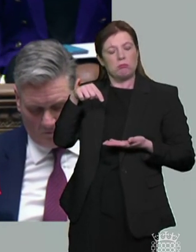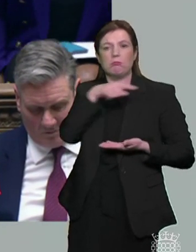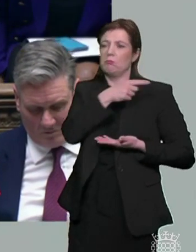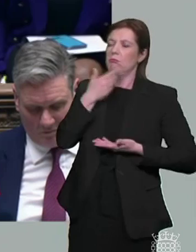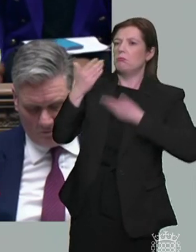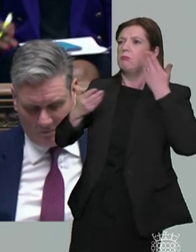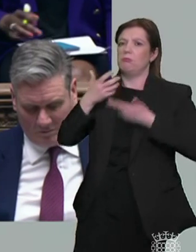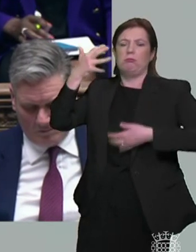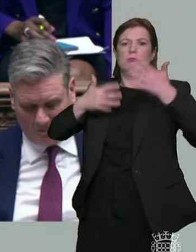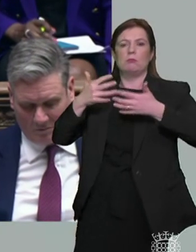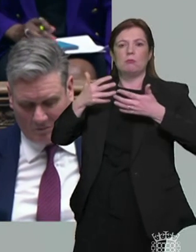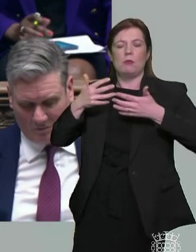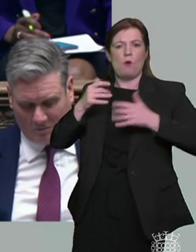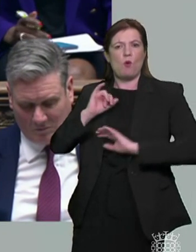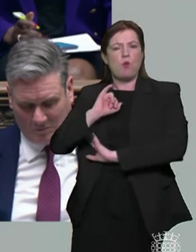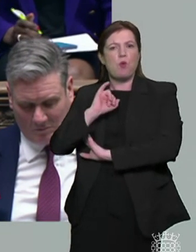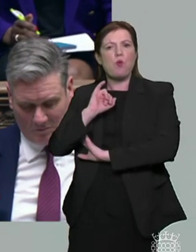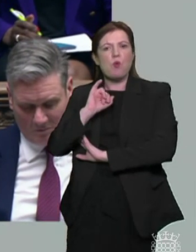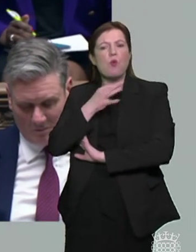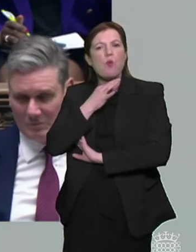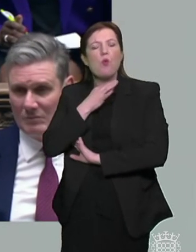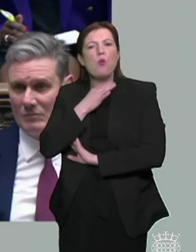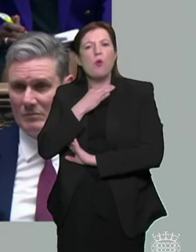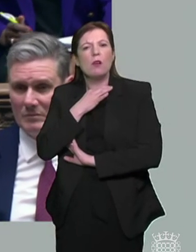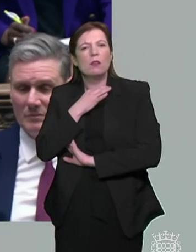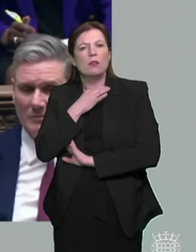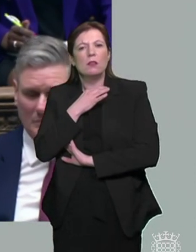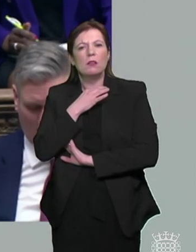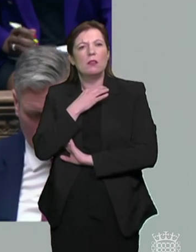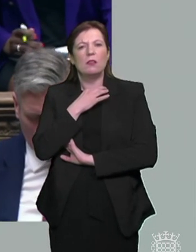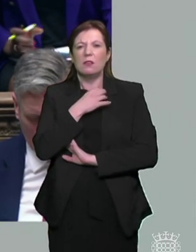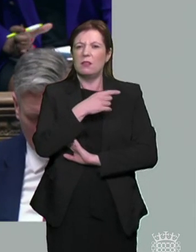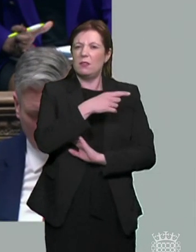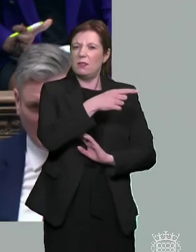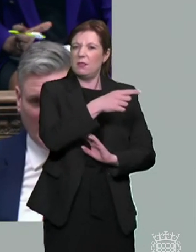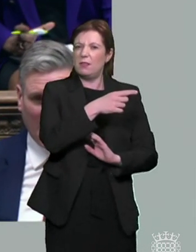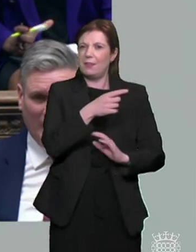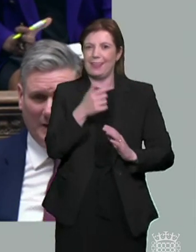The Chancellor said, in his statement, that the work starts today.